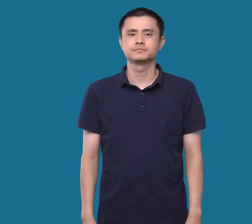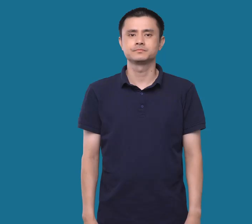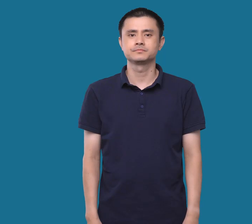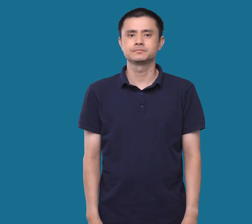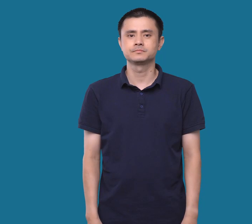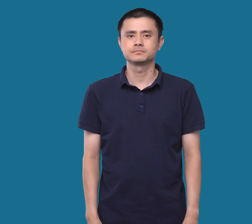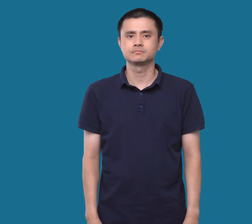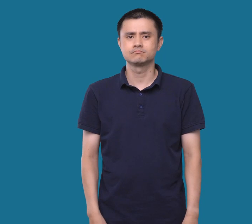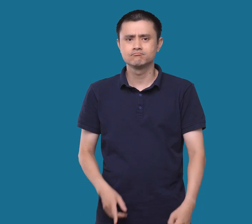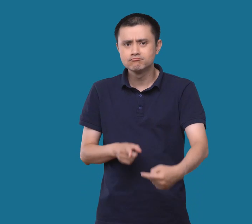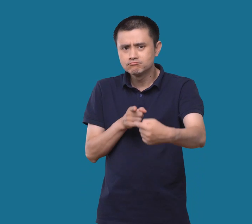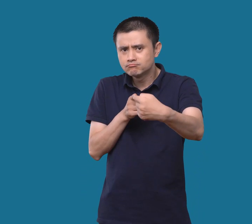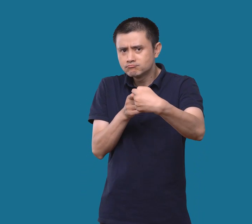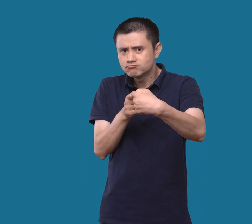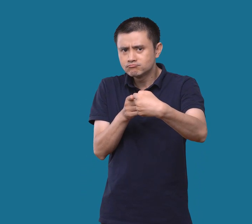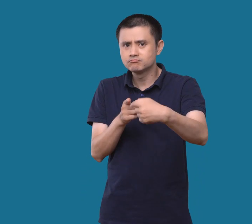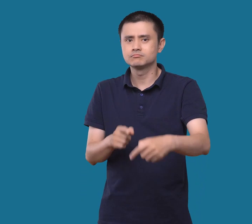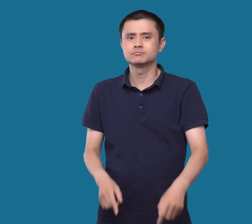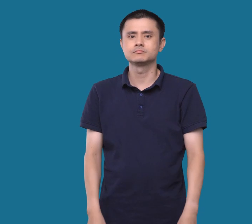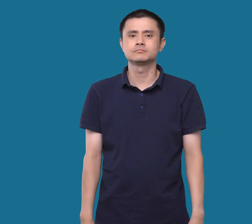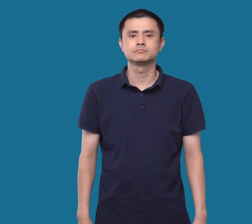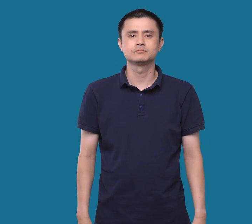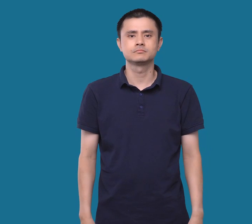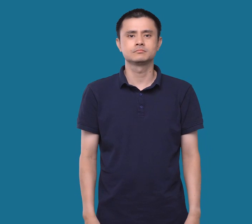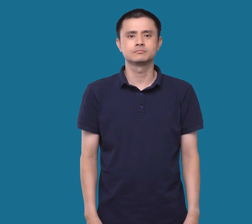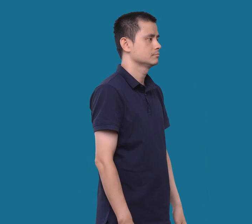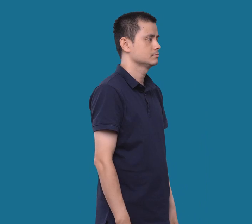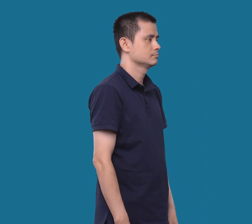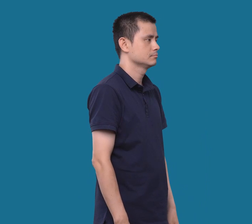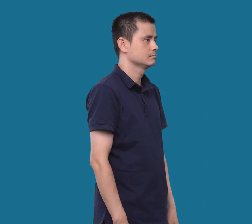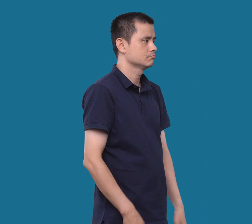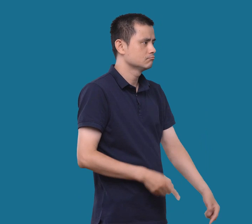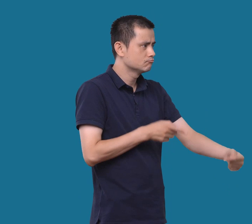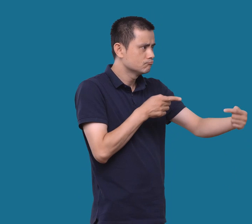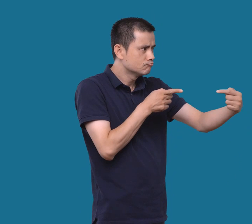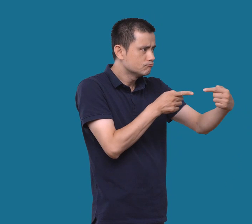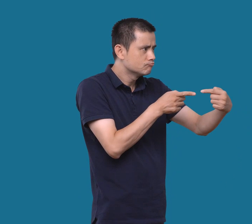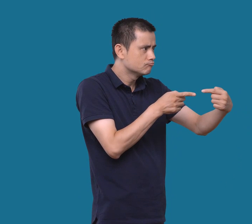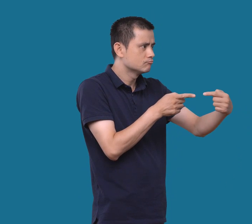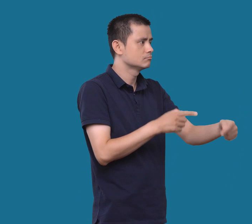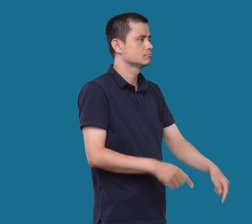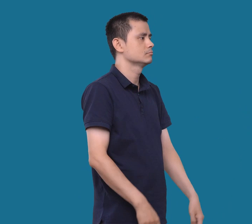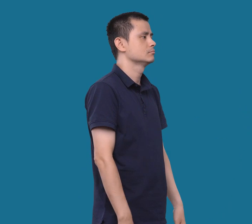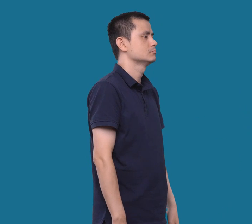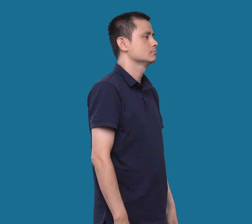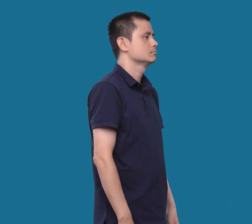đối xử